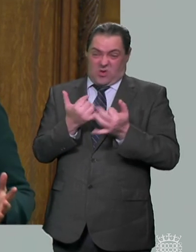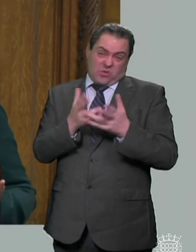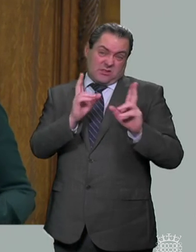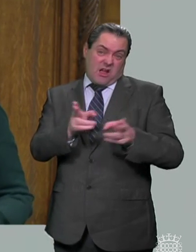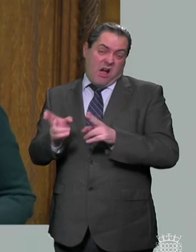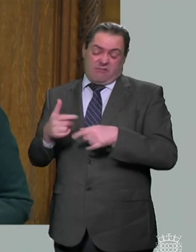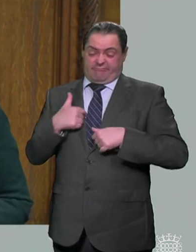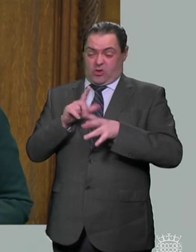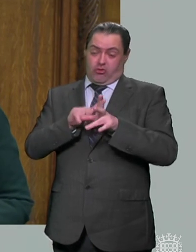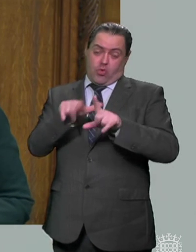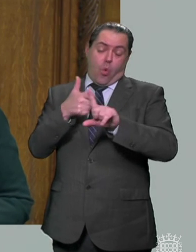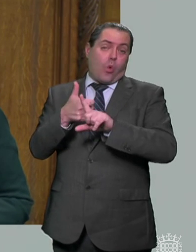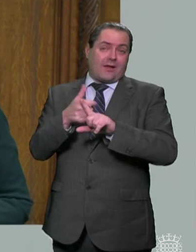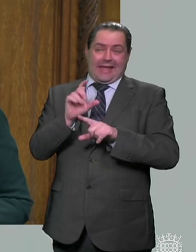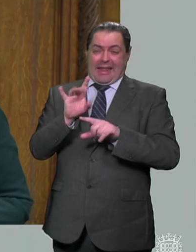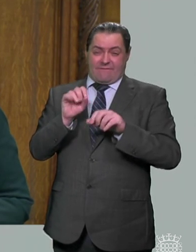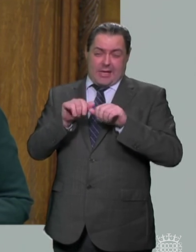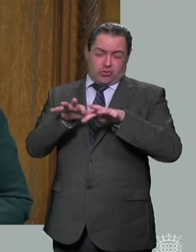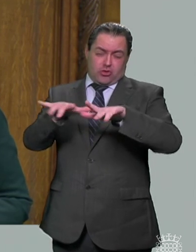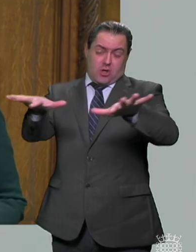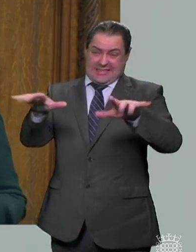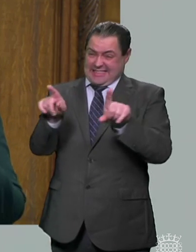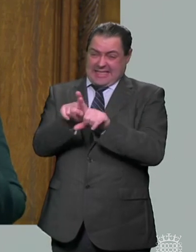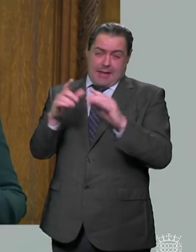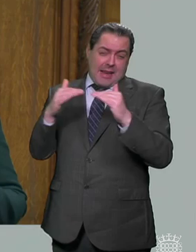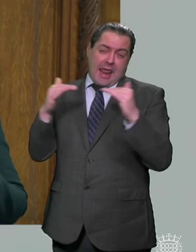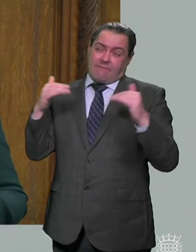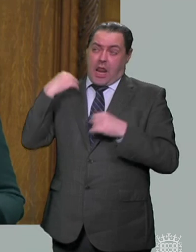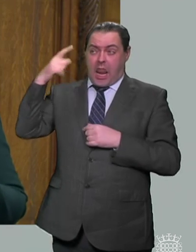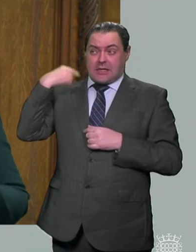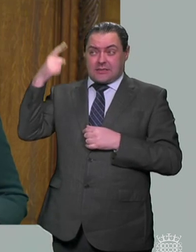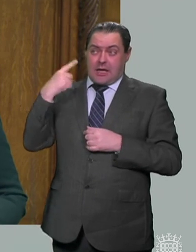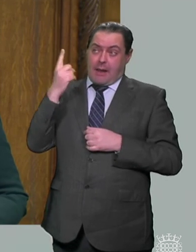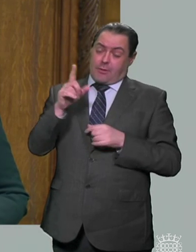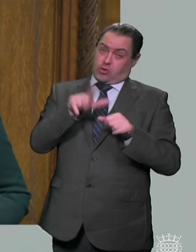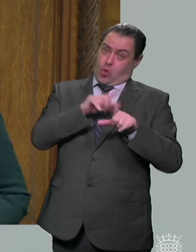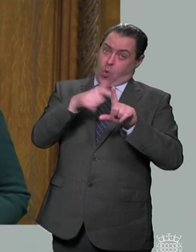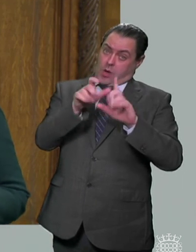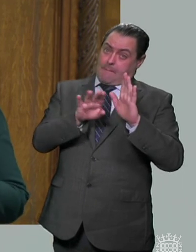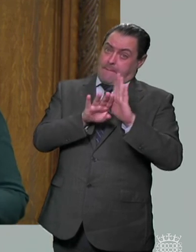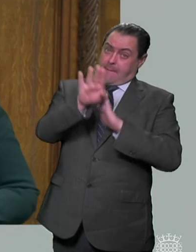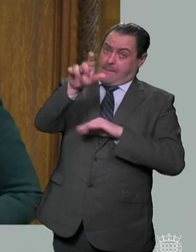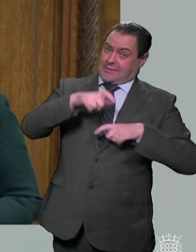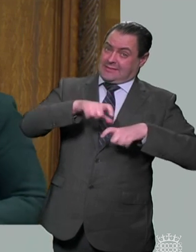In York, infection rates are on a par with London, and are still rising sharply.